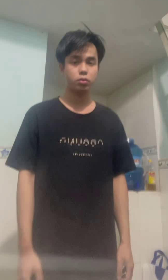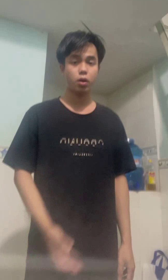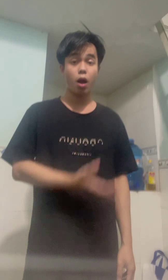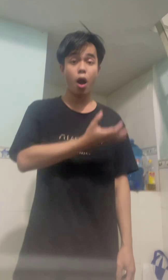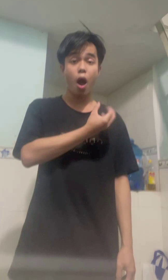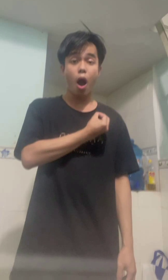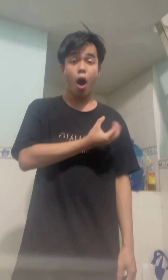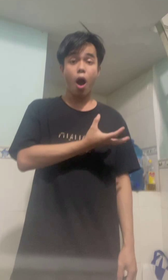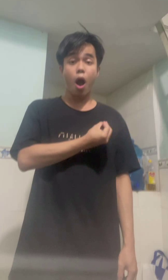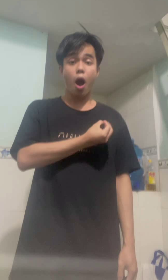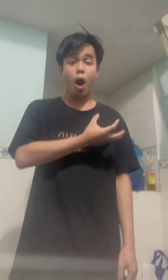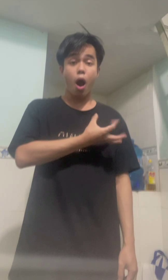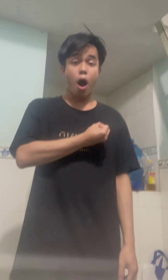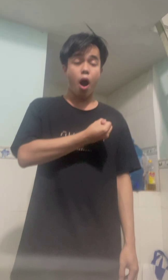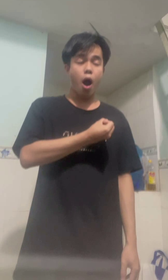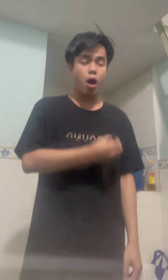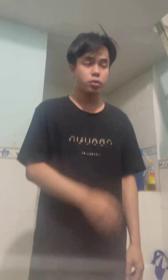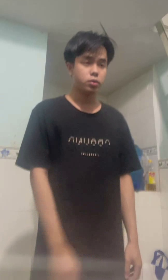lo so